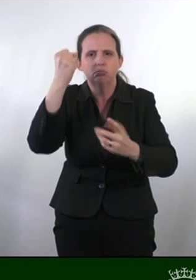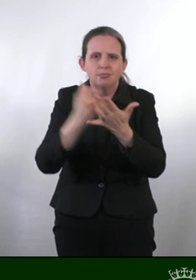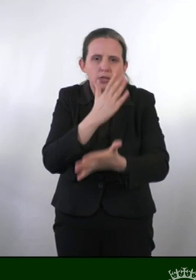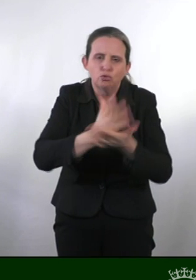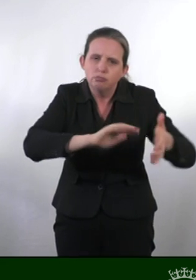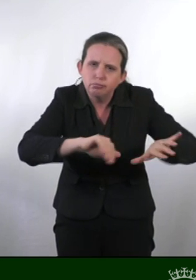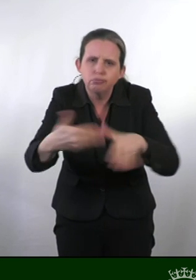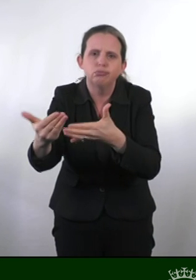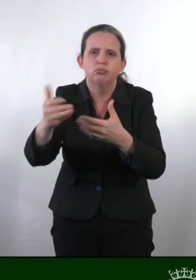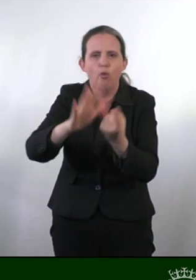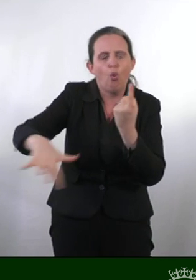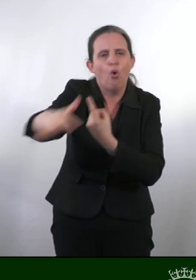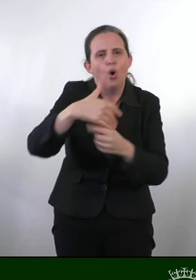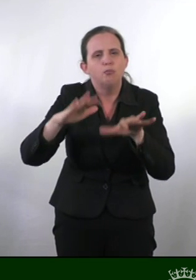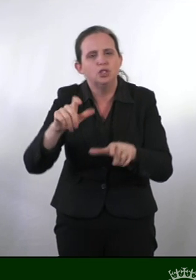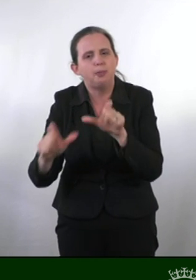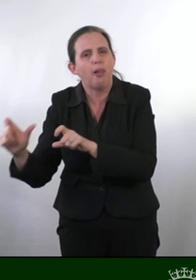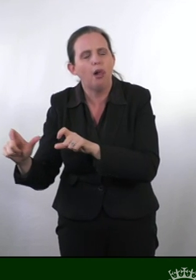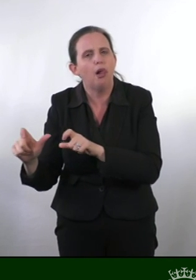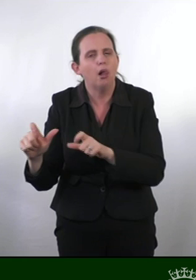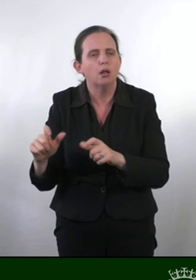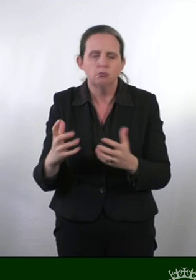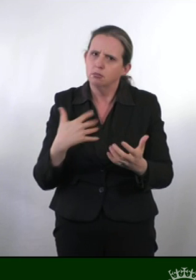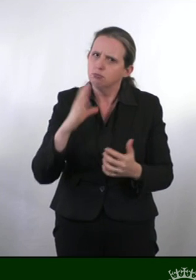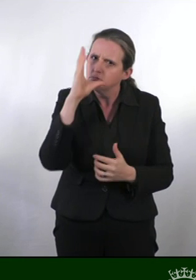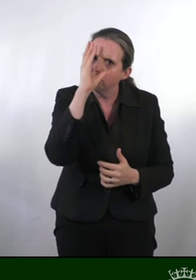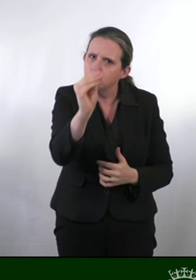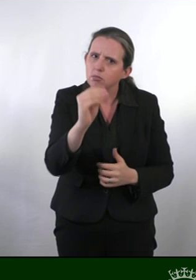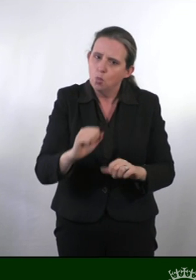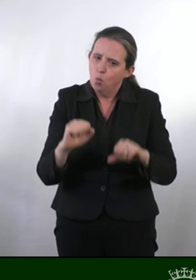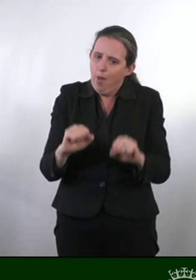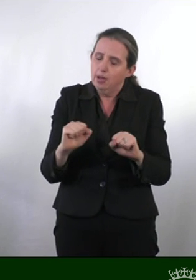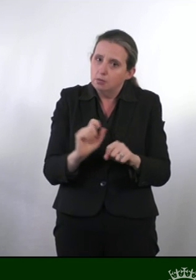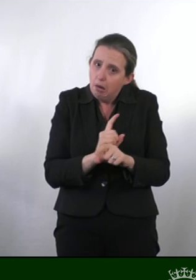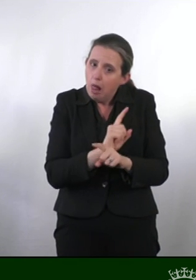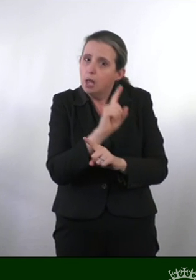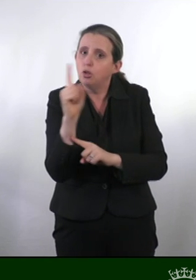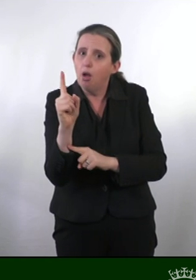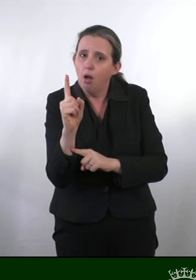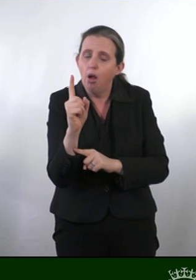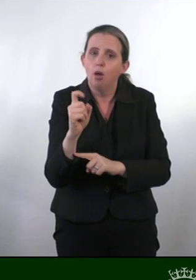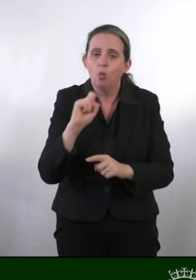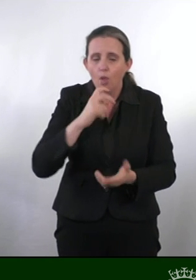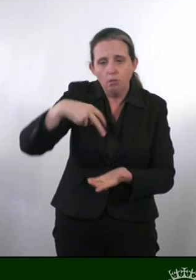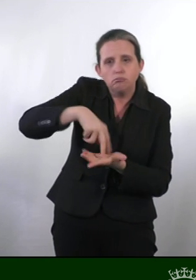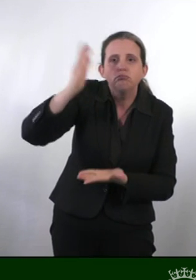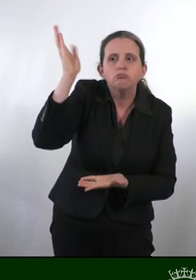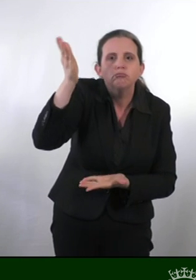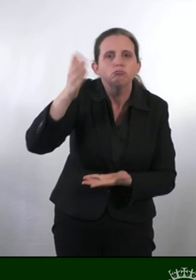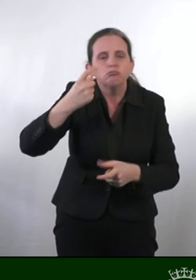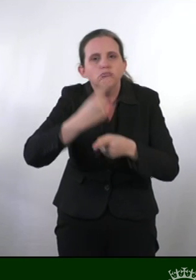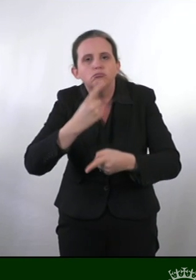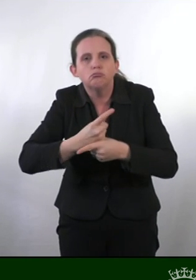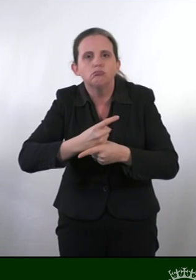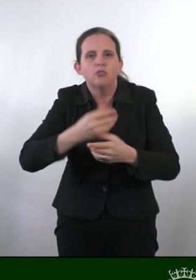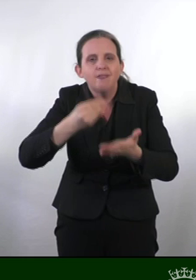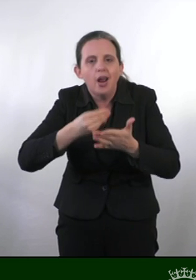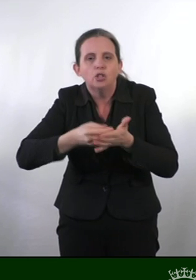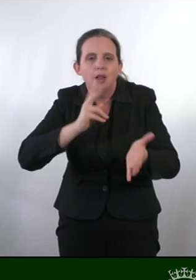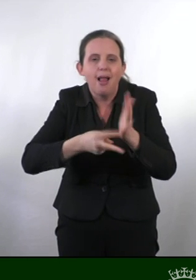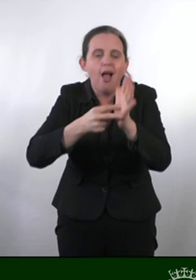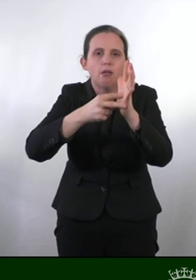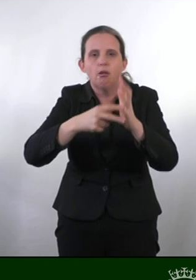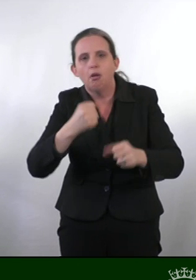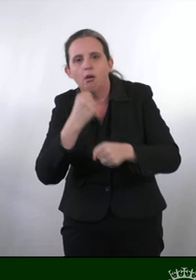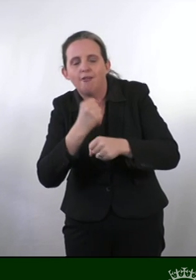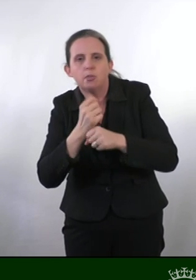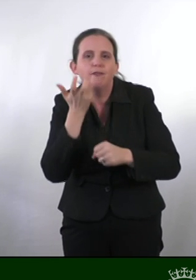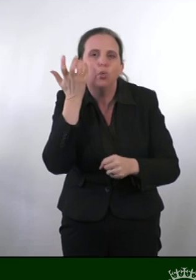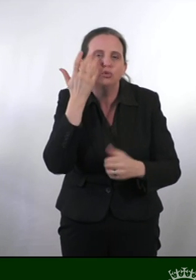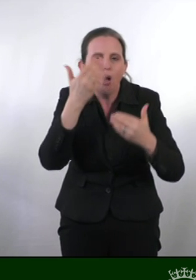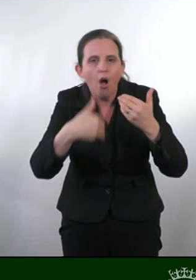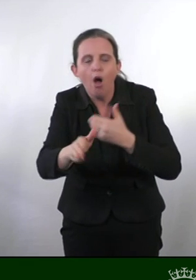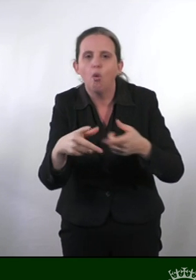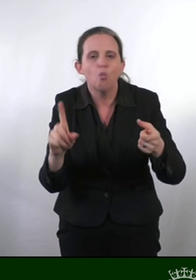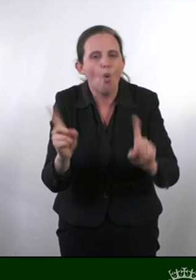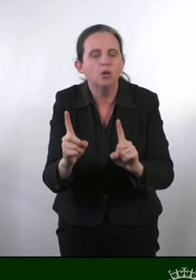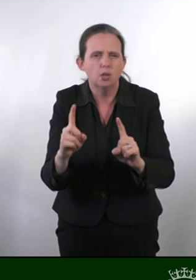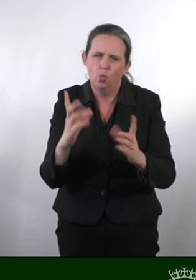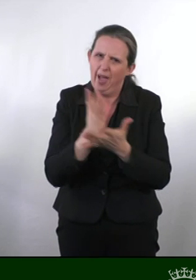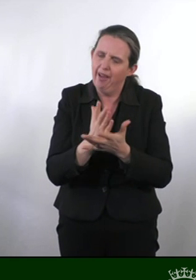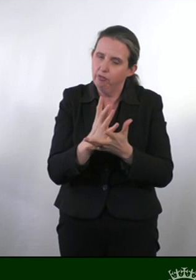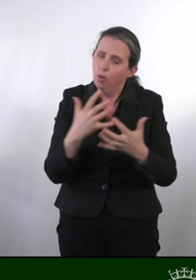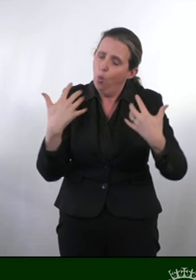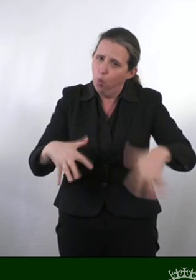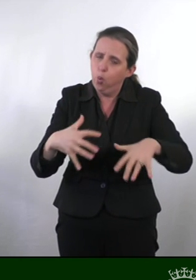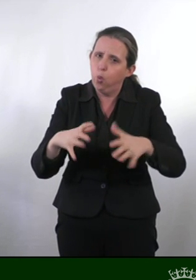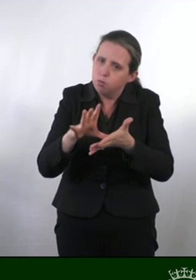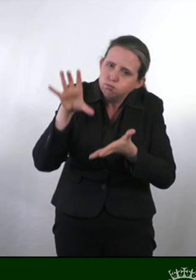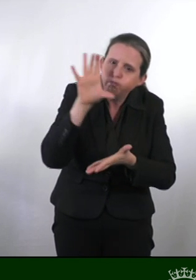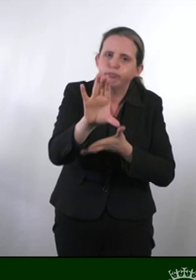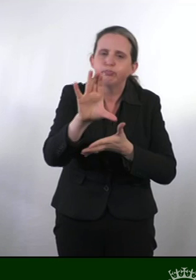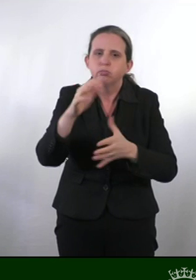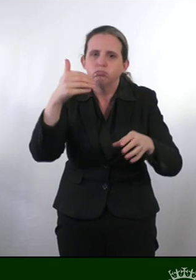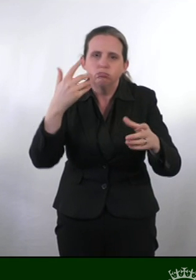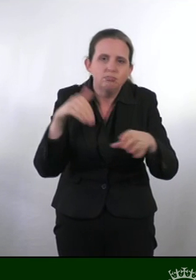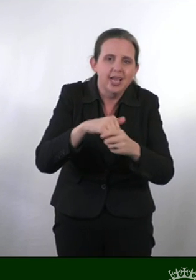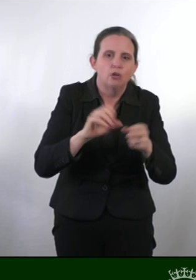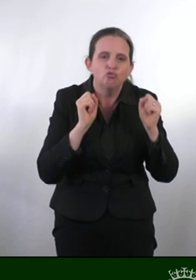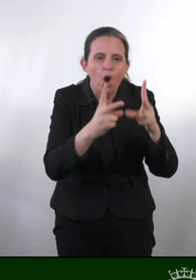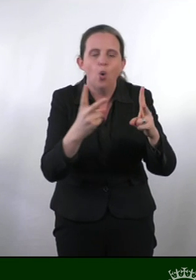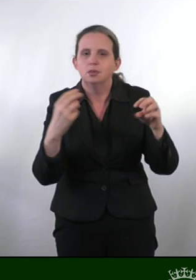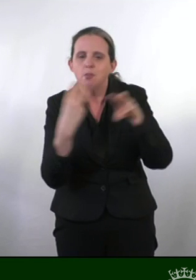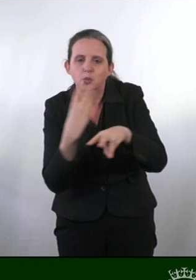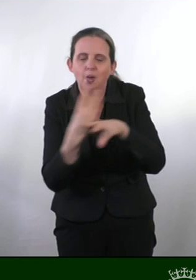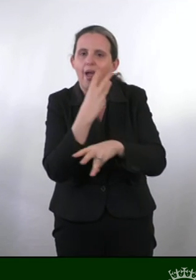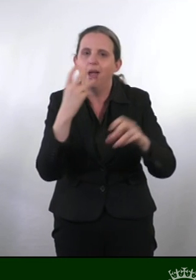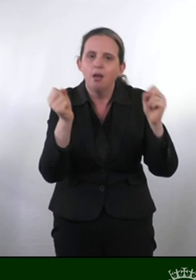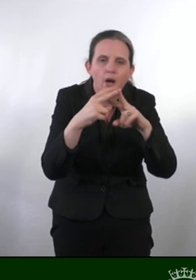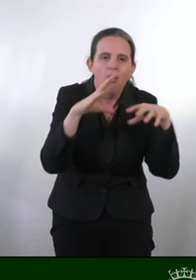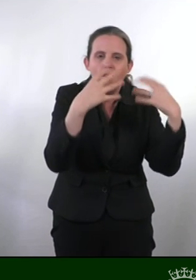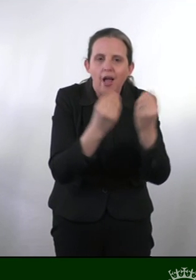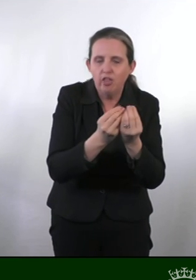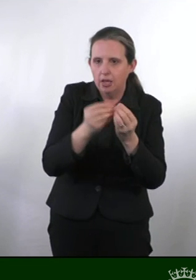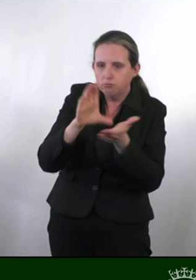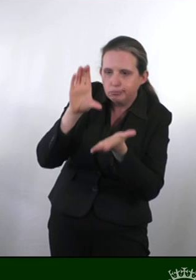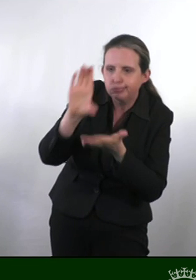If the right hon. and learned Gentleman waits a little bit longer today, he will hear some of the ways in which this Government are going to take this country forward, with one of the most ambitious programmes of investment in infrastructure, schools and hospitals for generations.